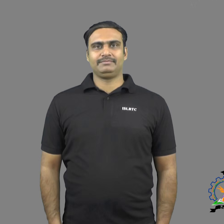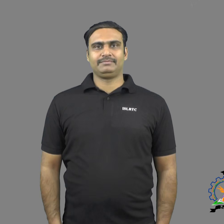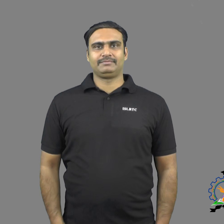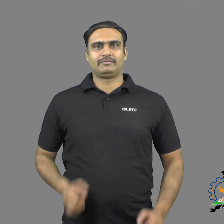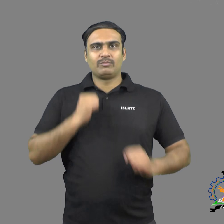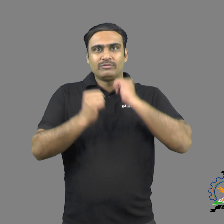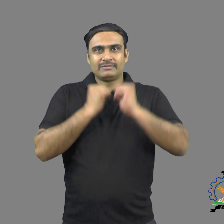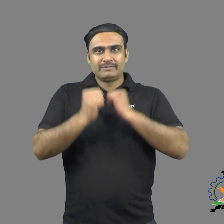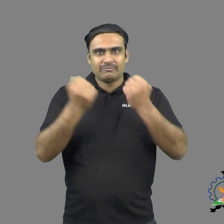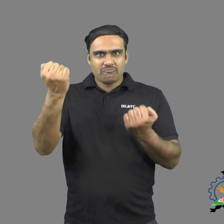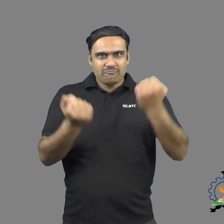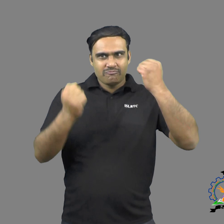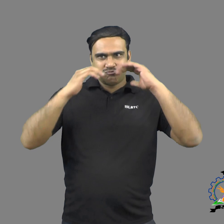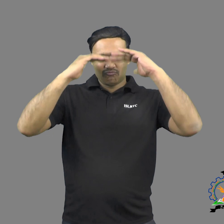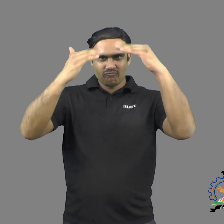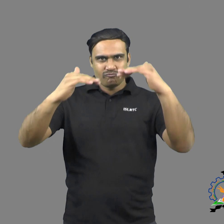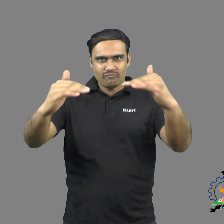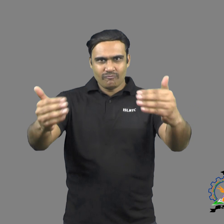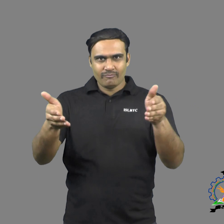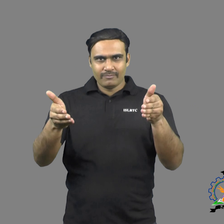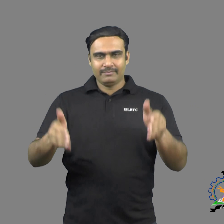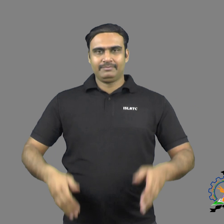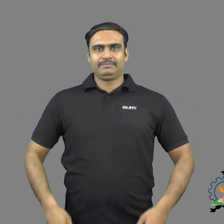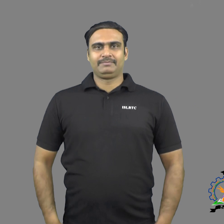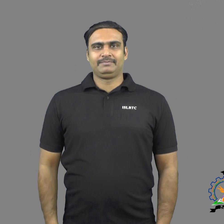Sports Car